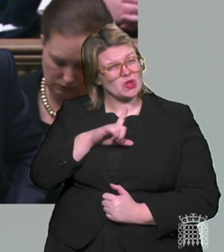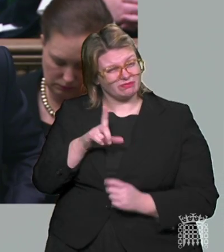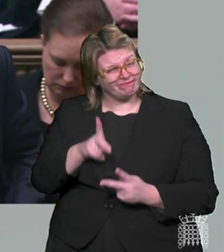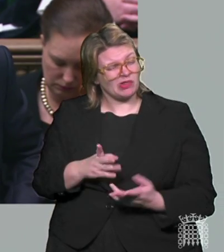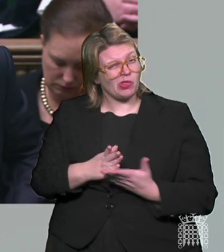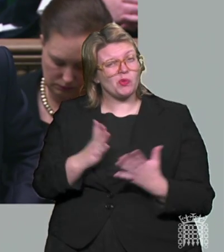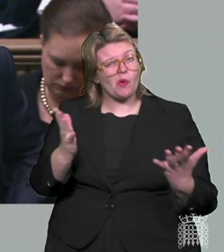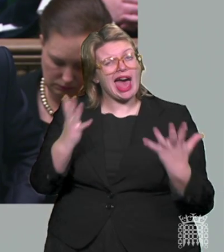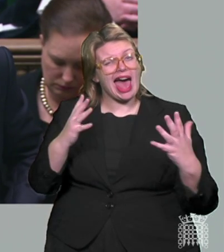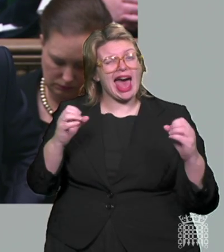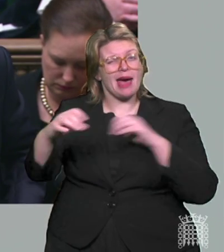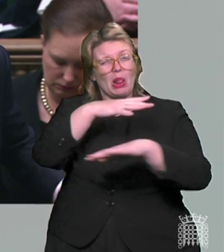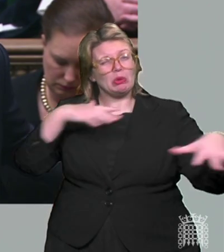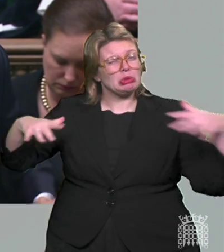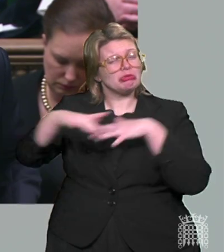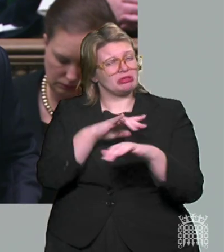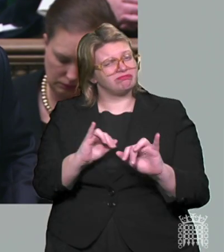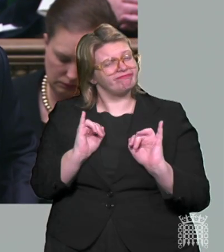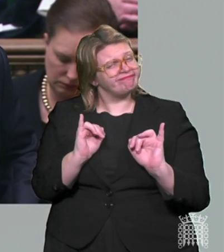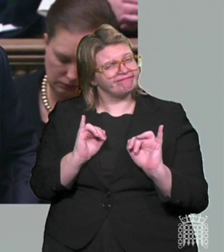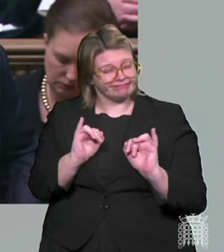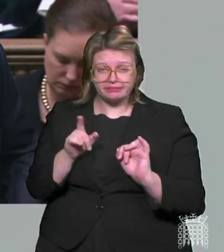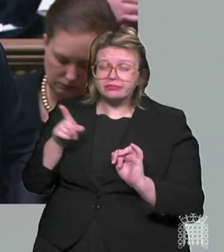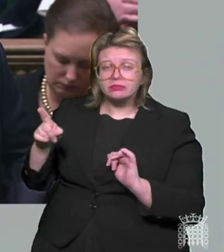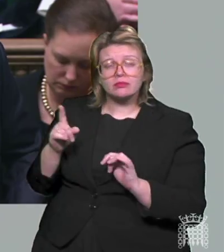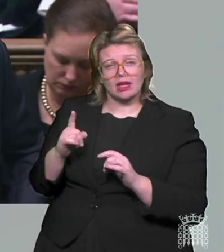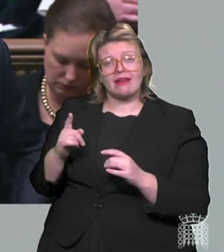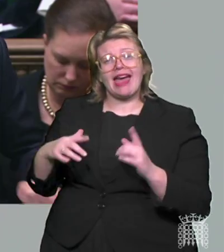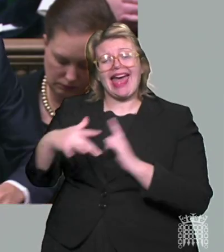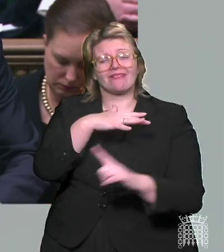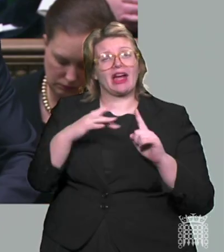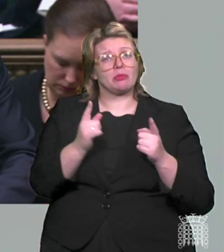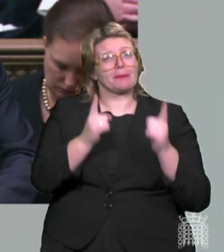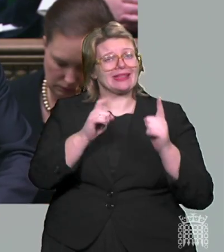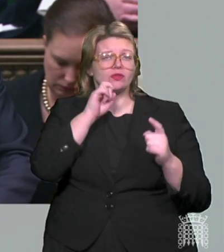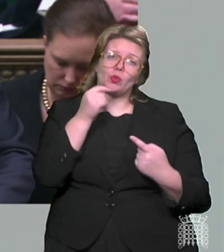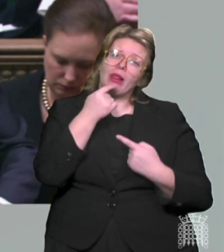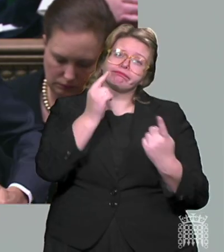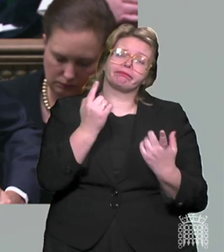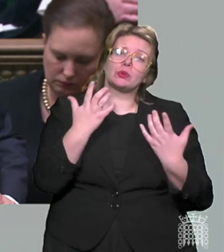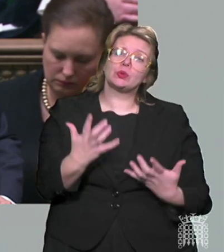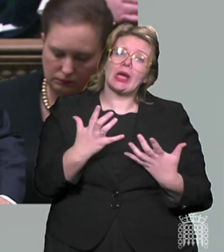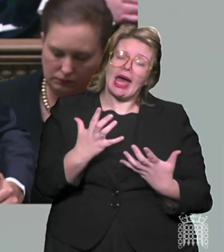Regarding the legislation, my right honourable Friend the Secretary of State for Environment, Food and Rural Affairs will make a statement later today.